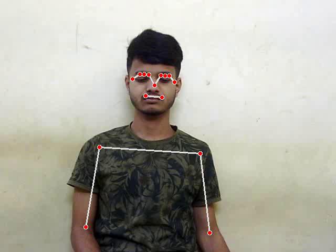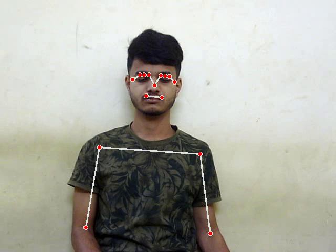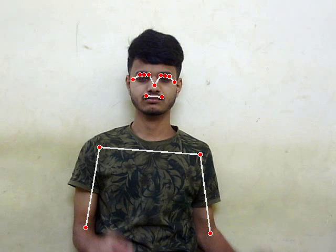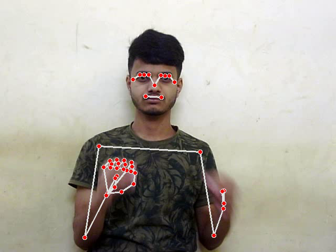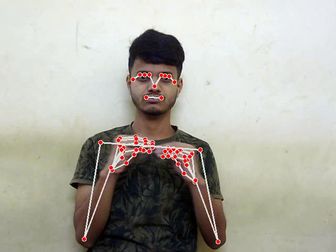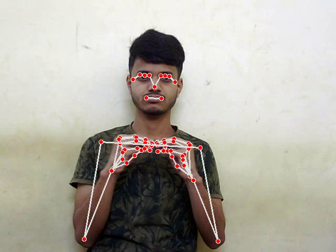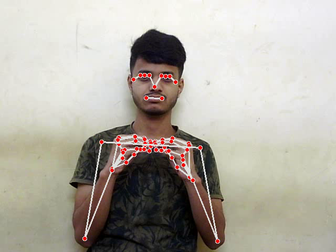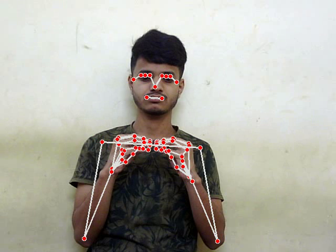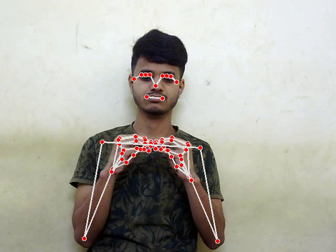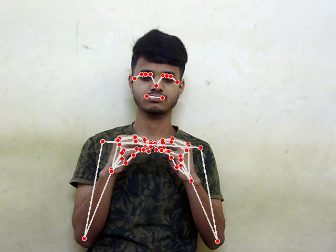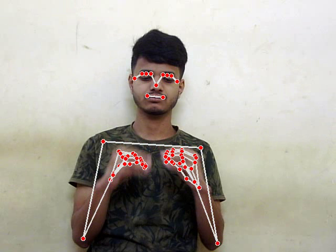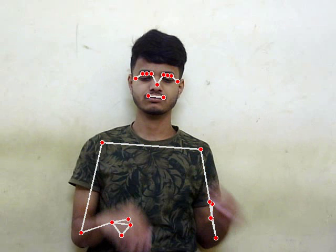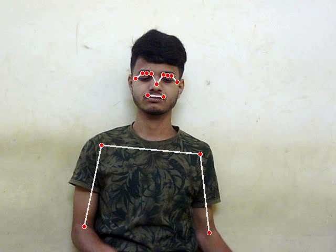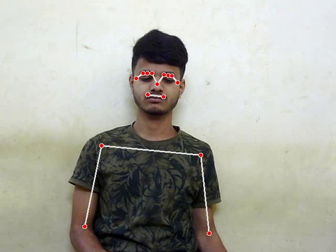more